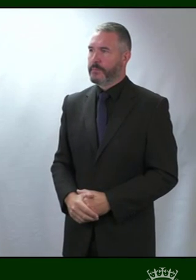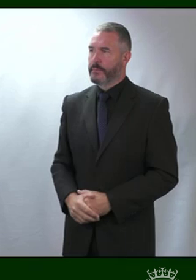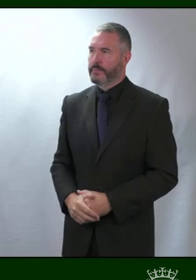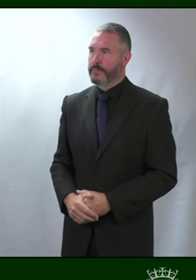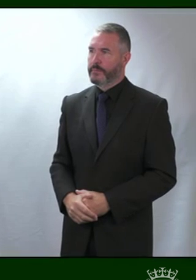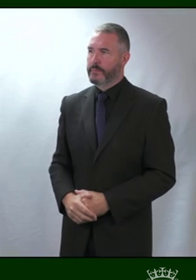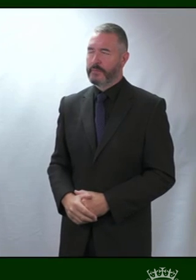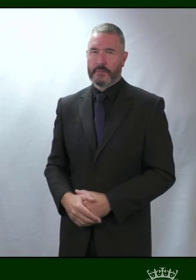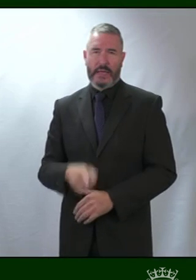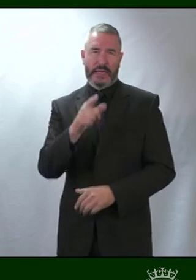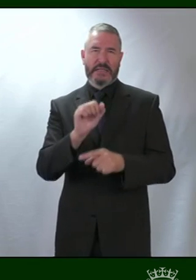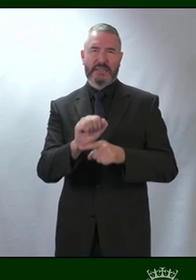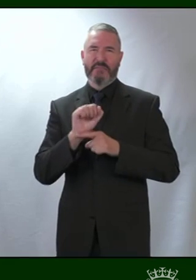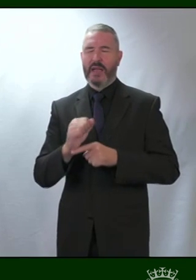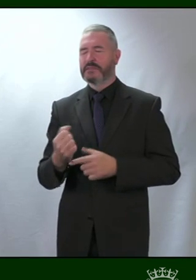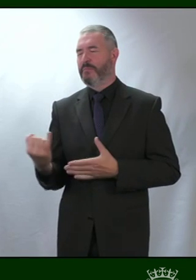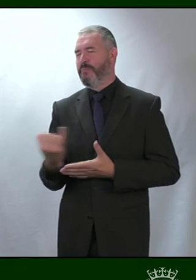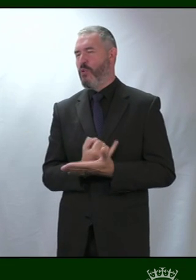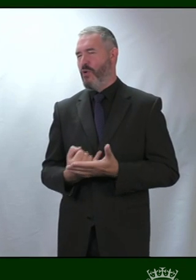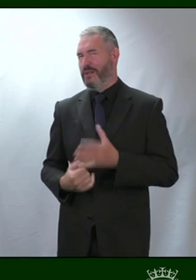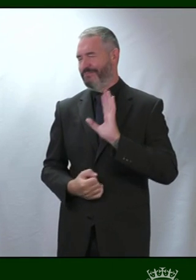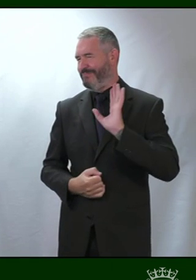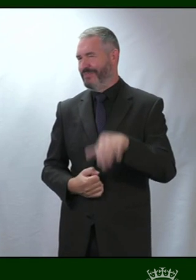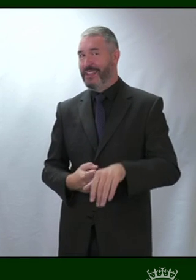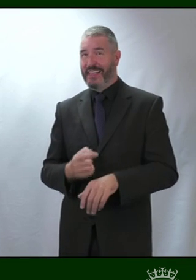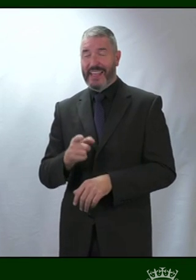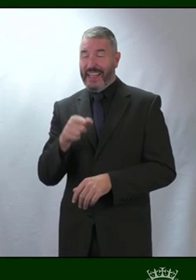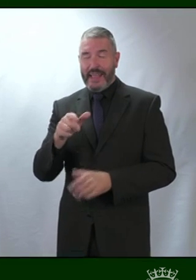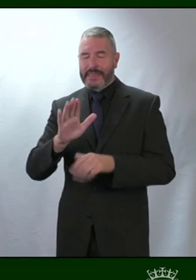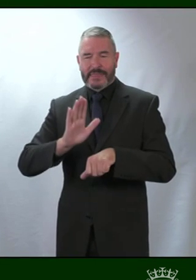That is such a poor defence.